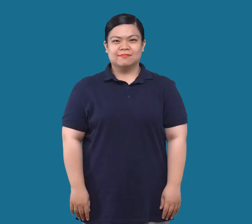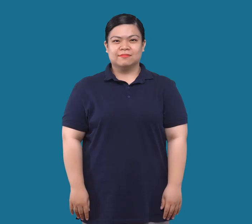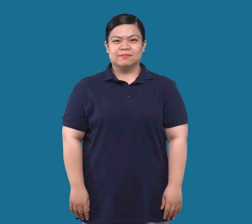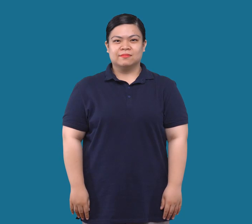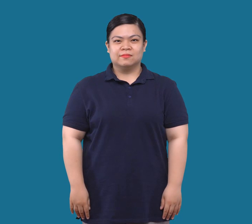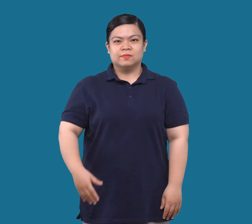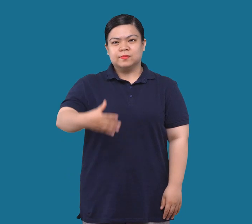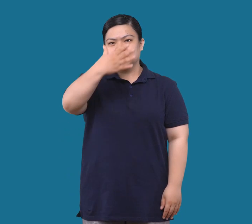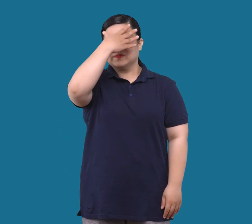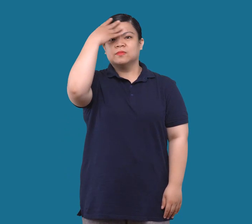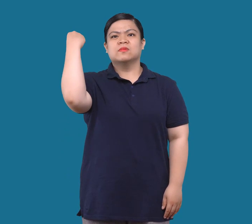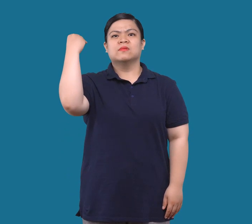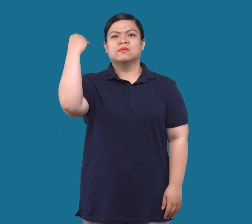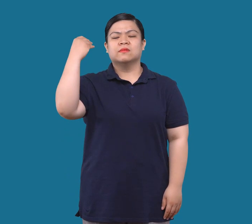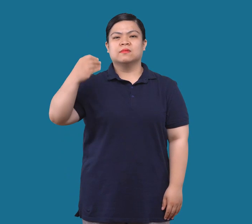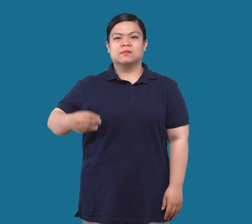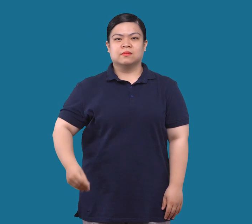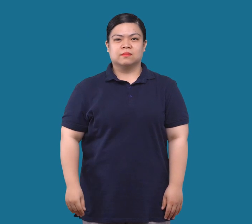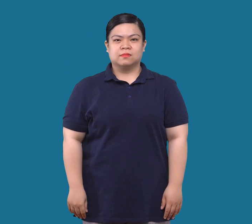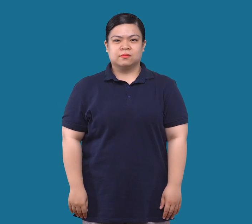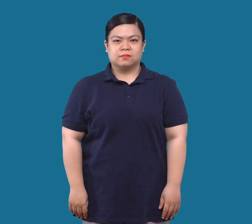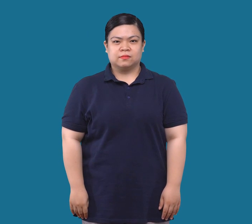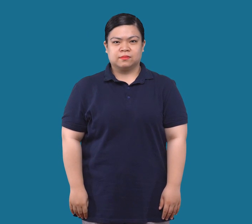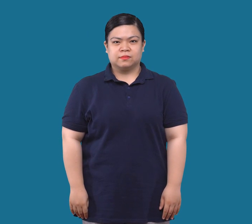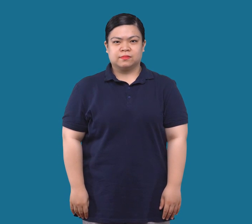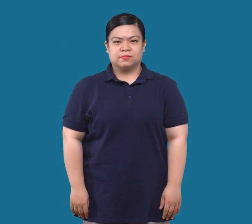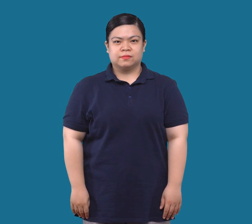quên